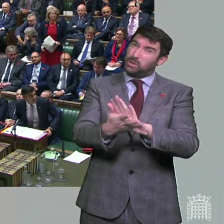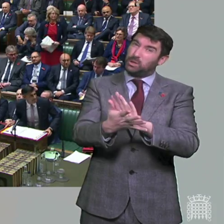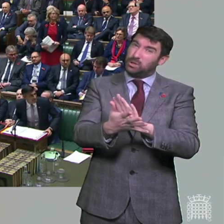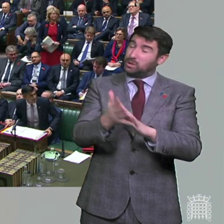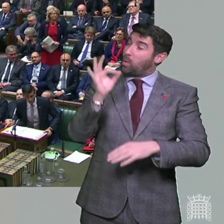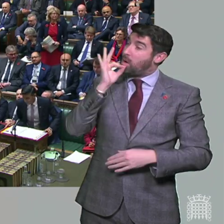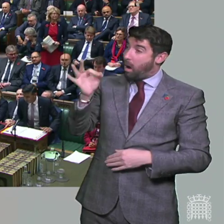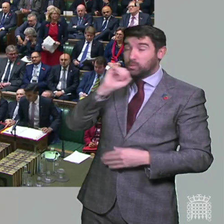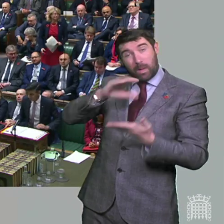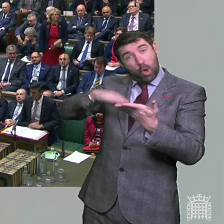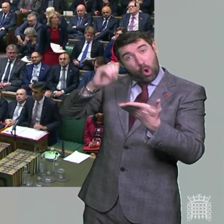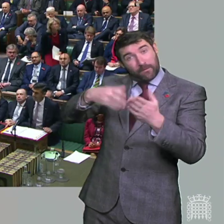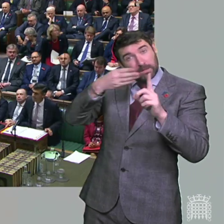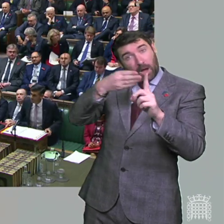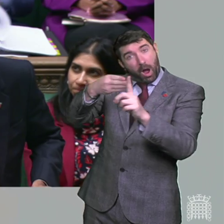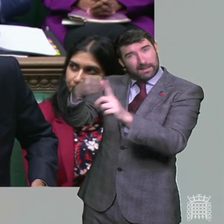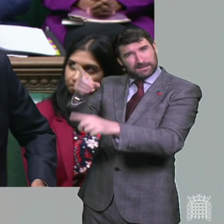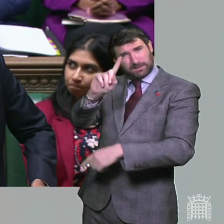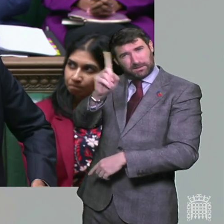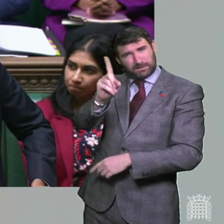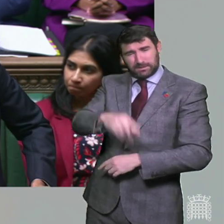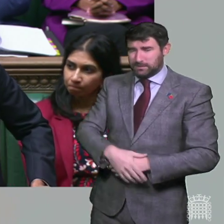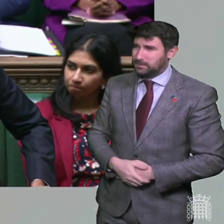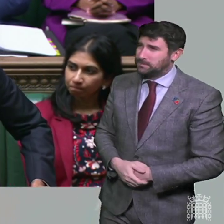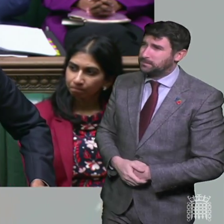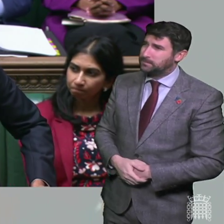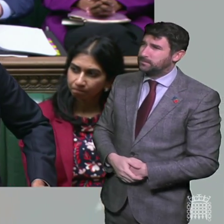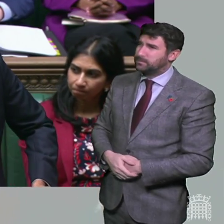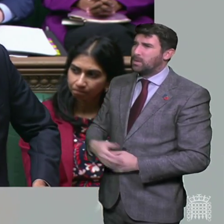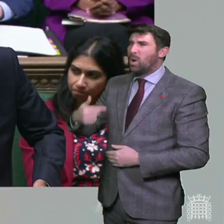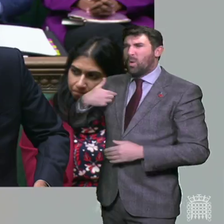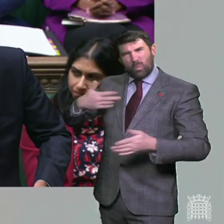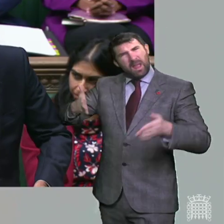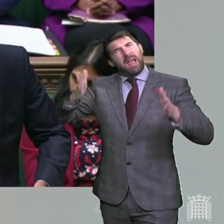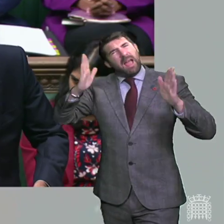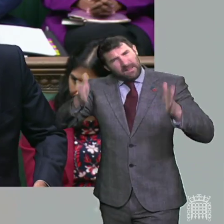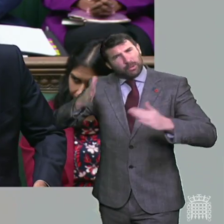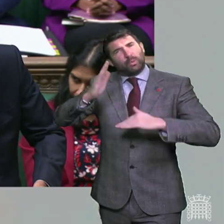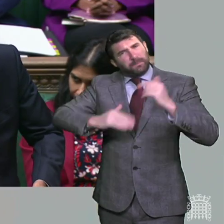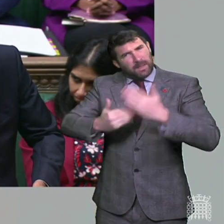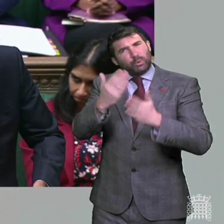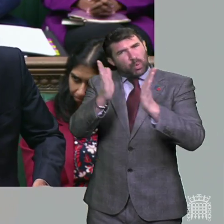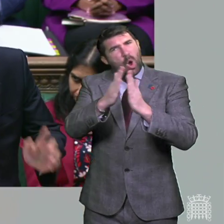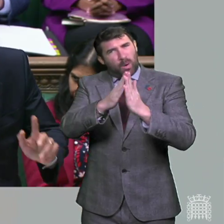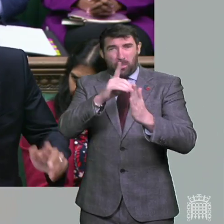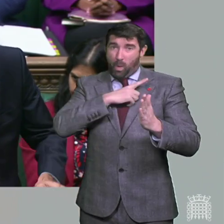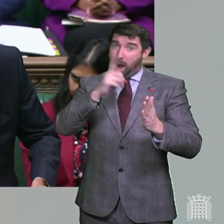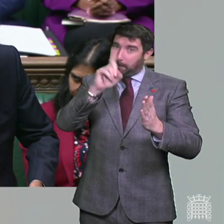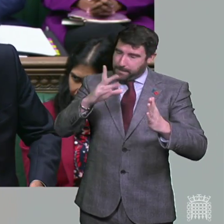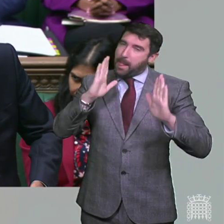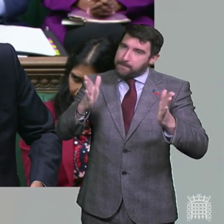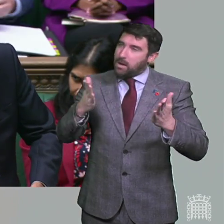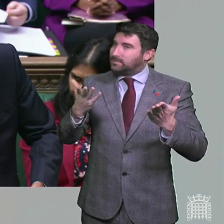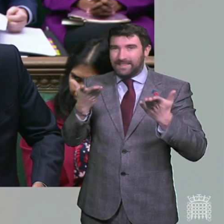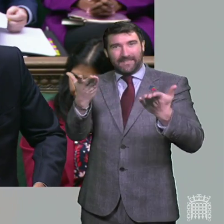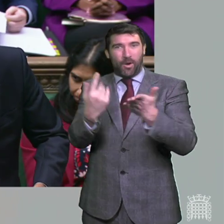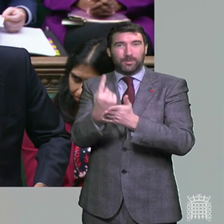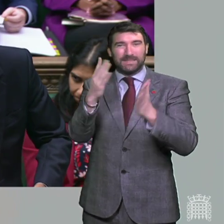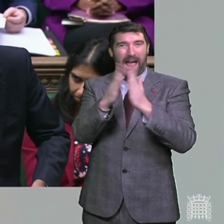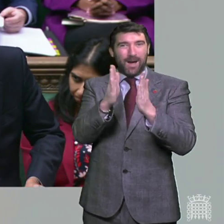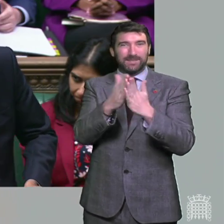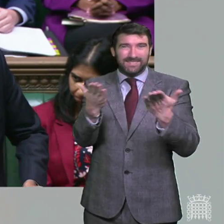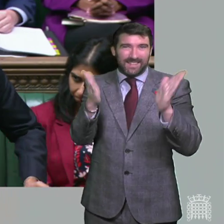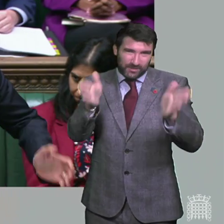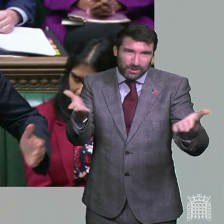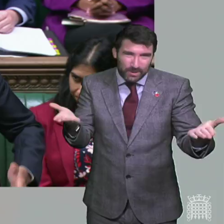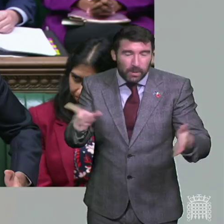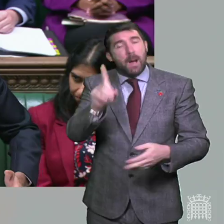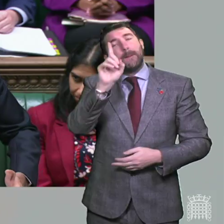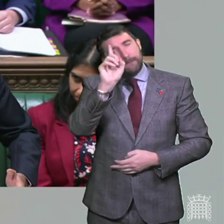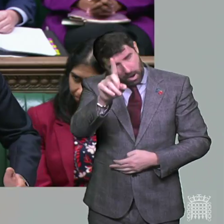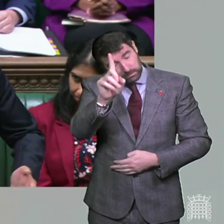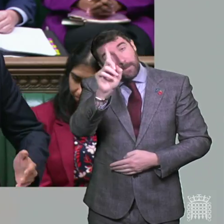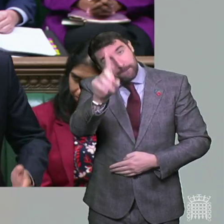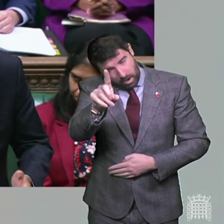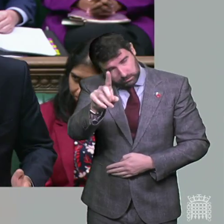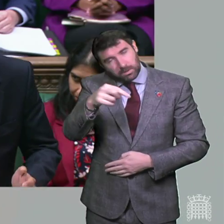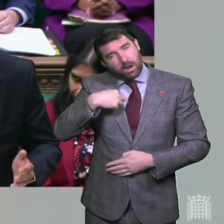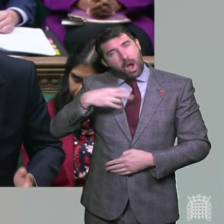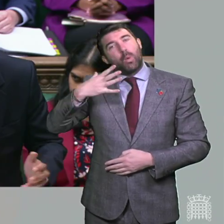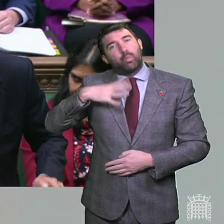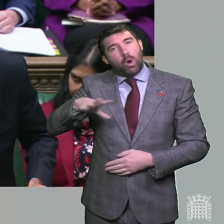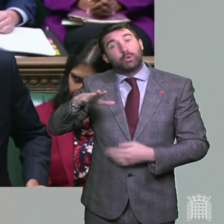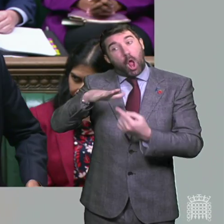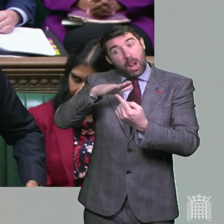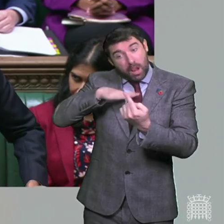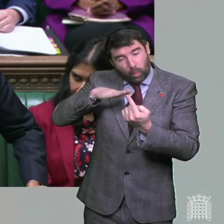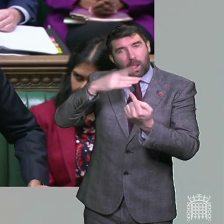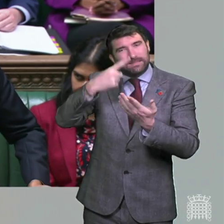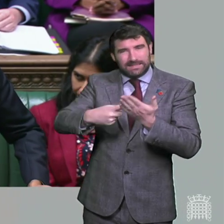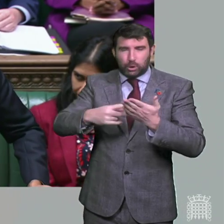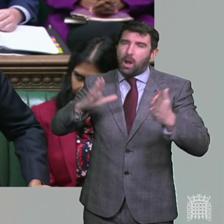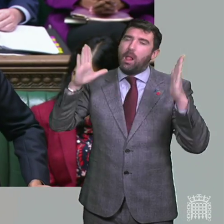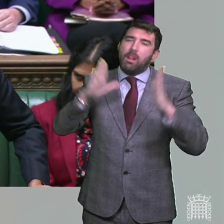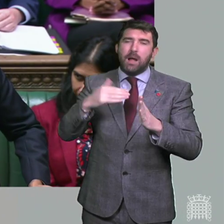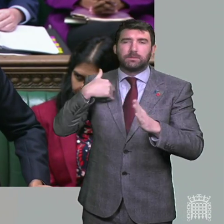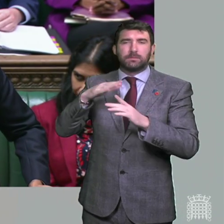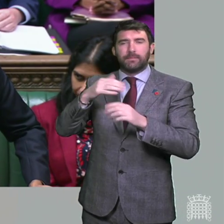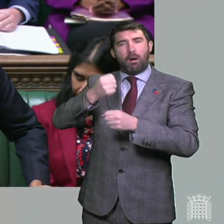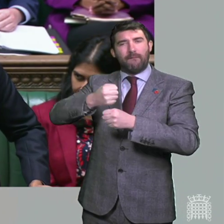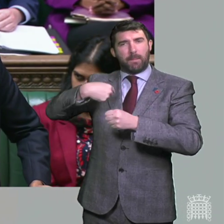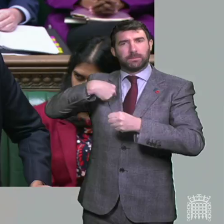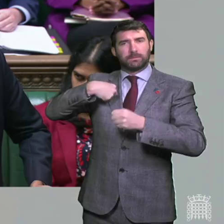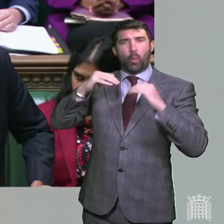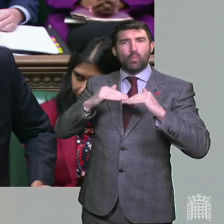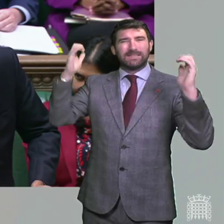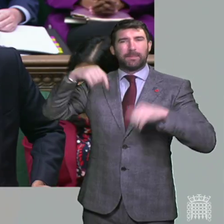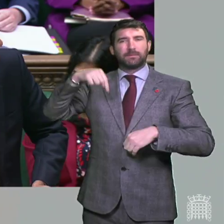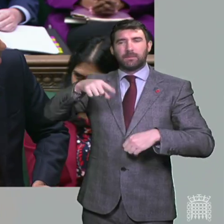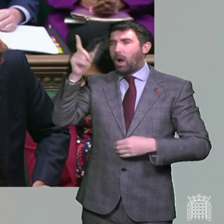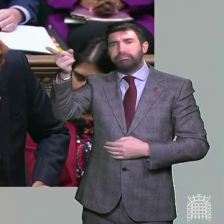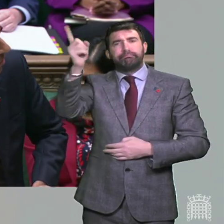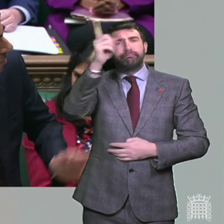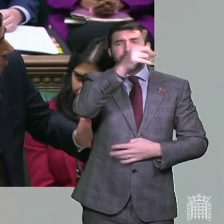The Government are committed to making home ownership a reality for a new generation, and we must build homes in the right places, where people want to live and work, but, as my right honourable Friend knows and as I have said, I want those decisions to be taken locally, with greater say for local communities rather than distant bureaucrats.